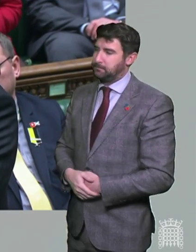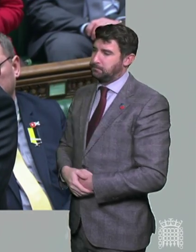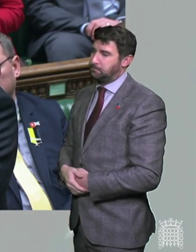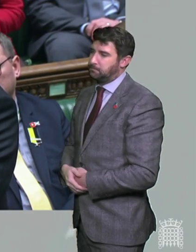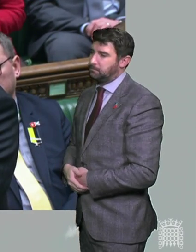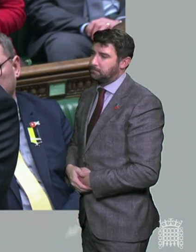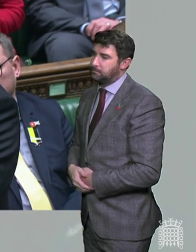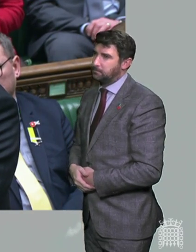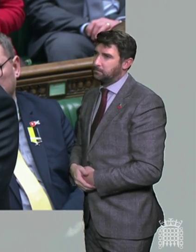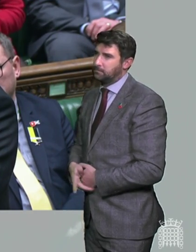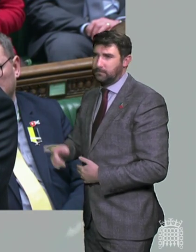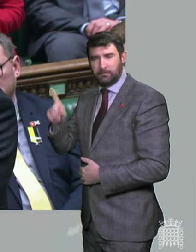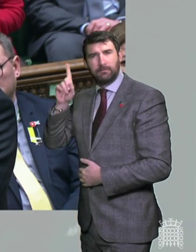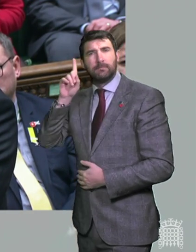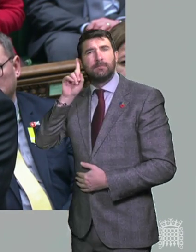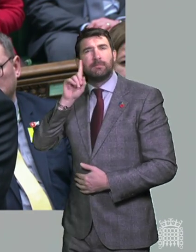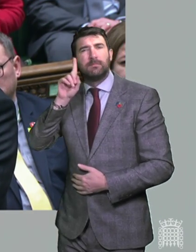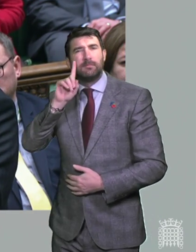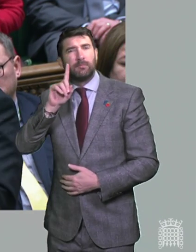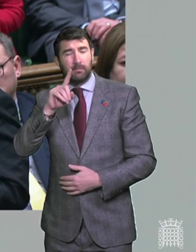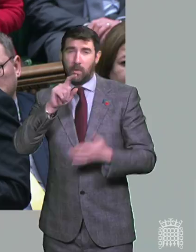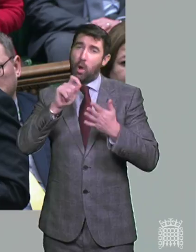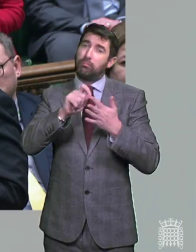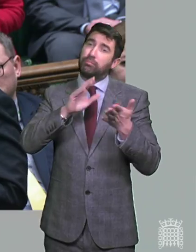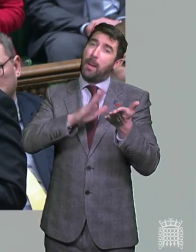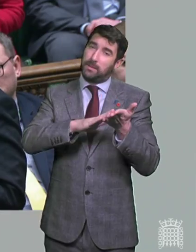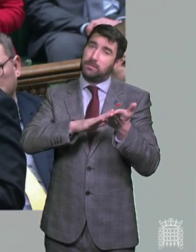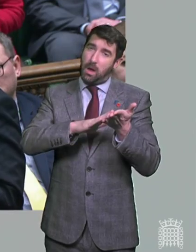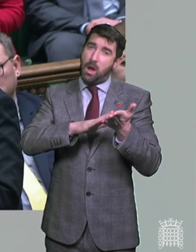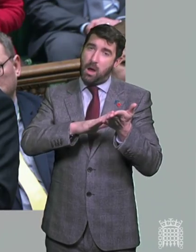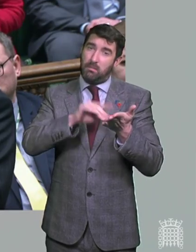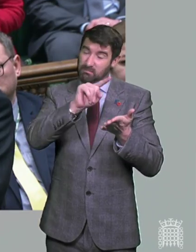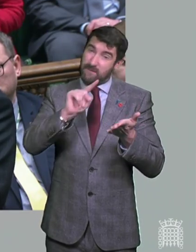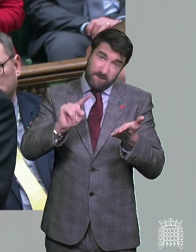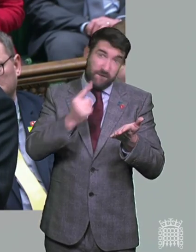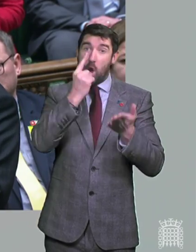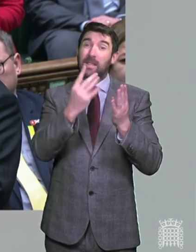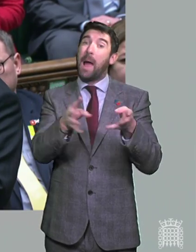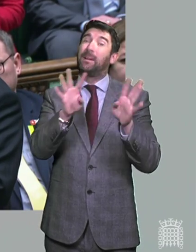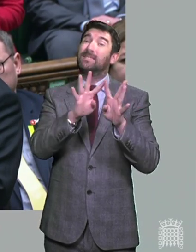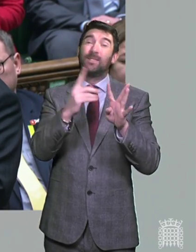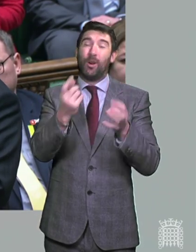Last night, the Prime Minister suffered the self-inflicted loss of his first Cabinet Minister.